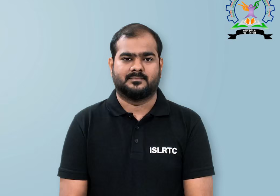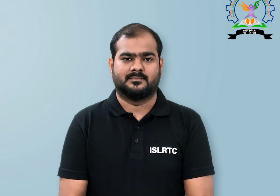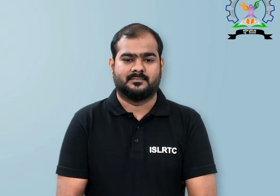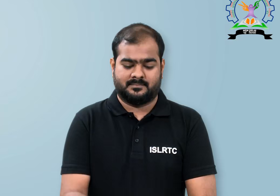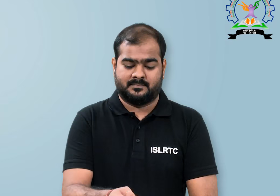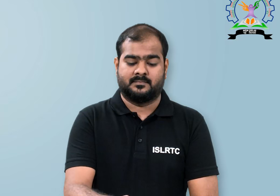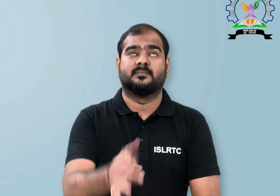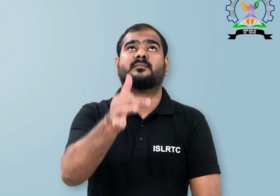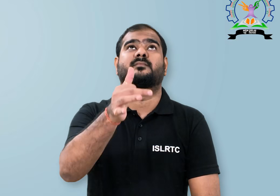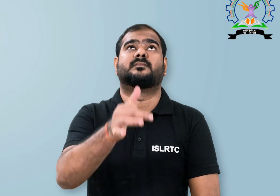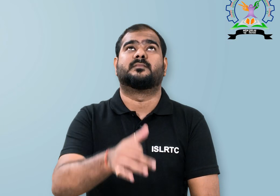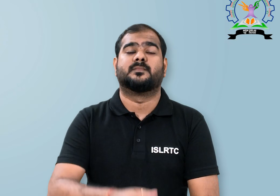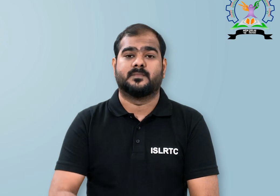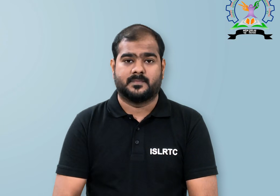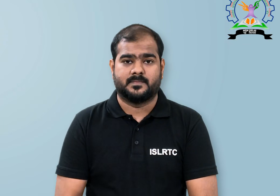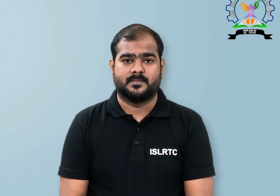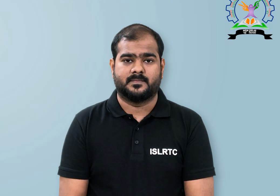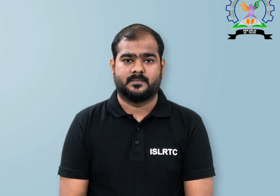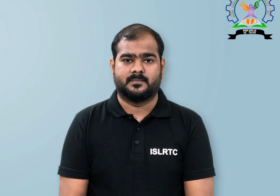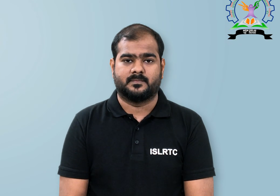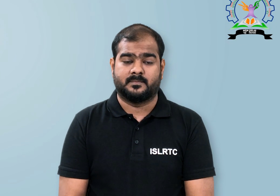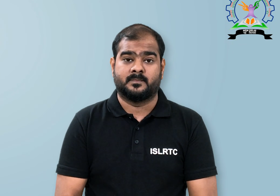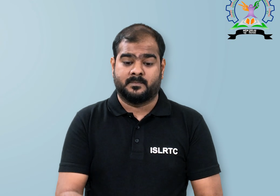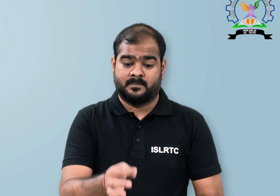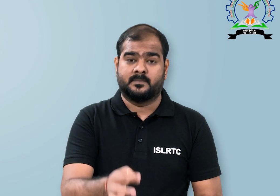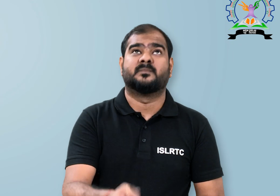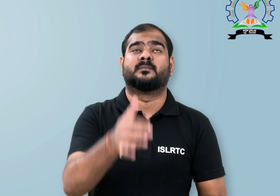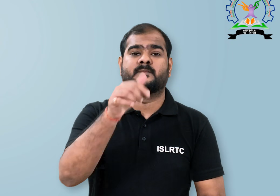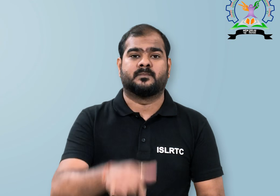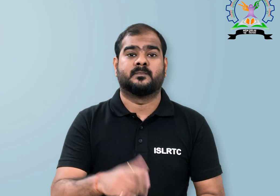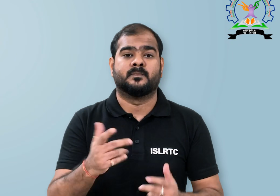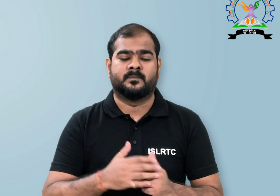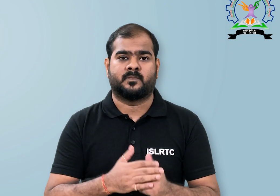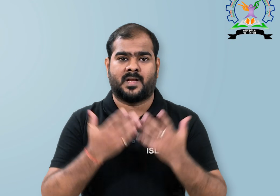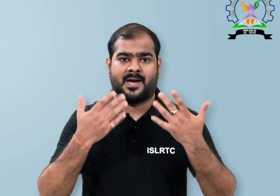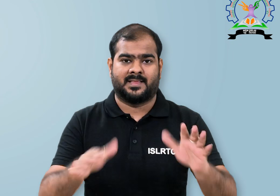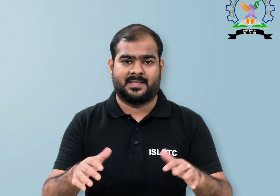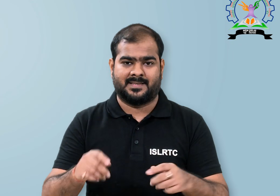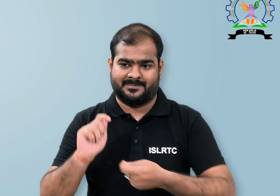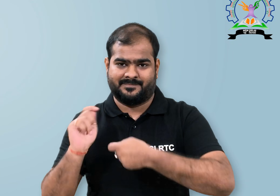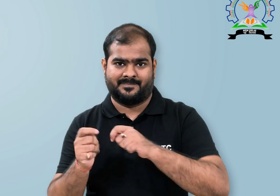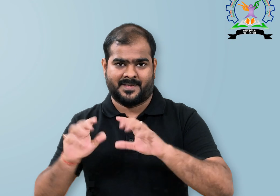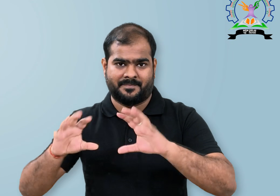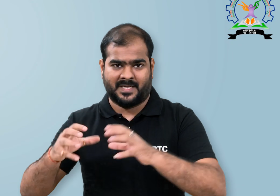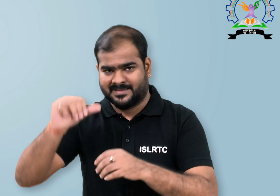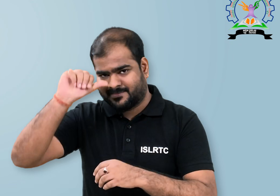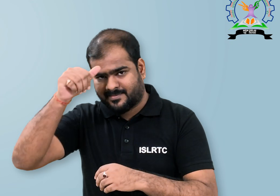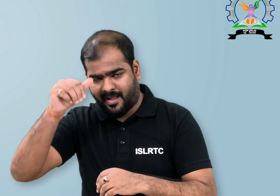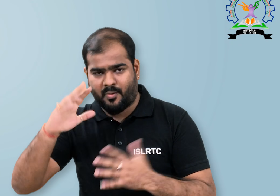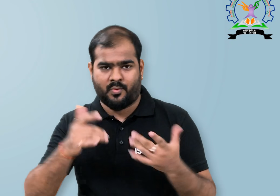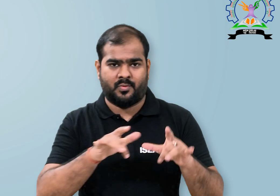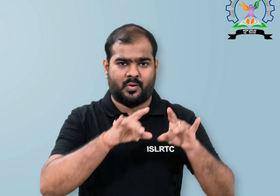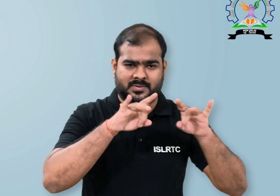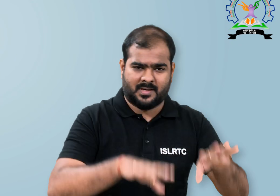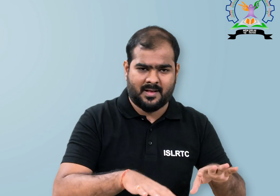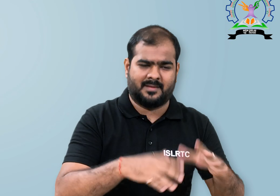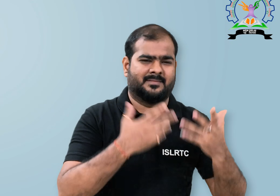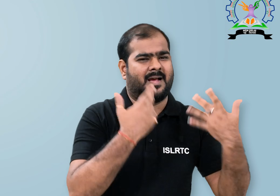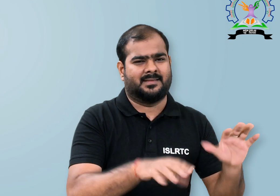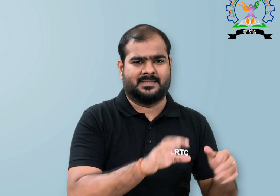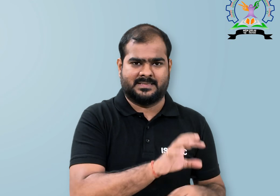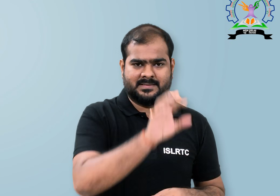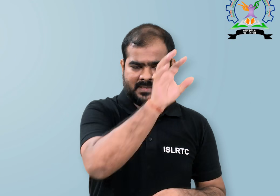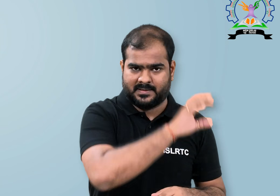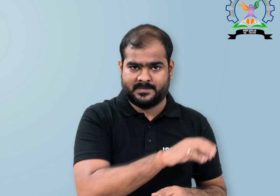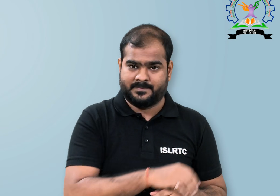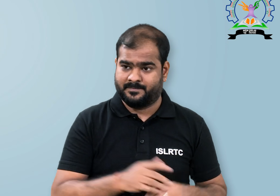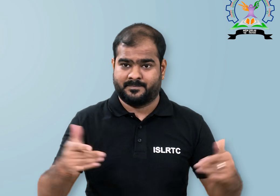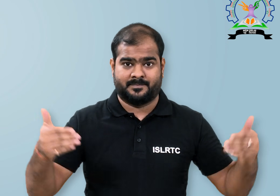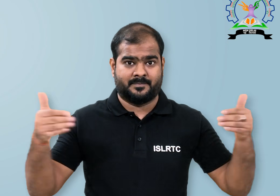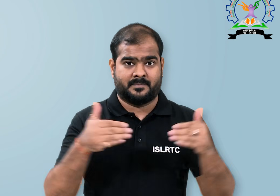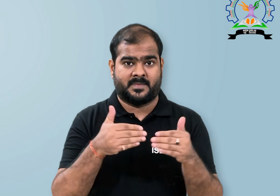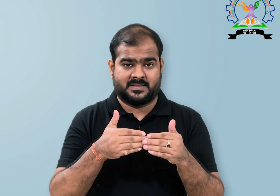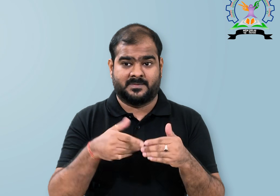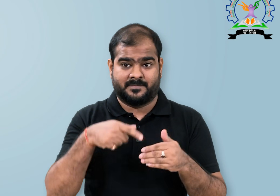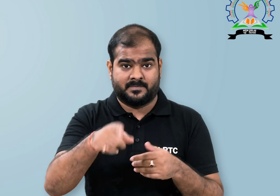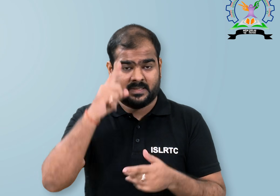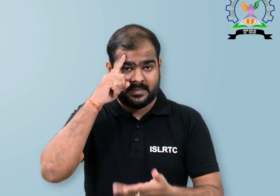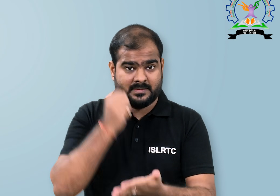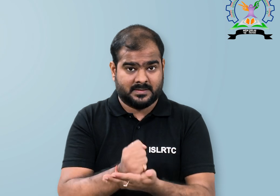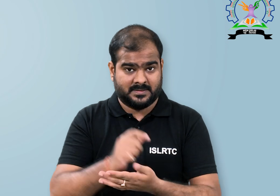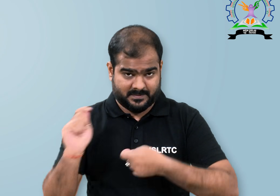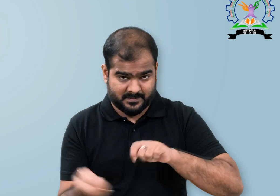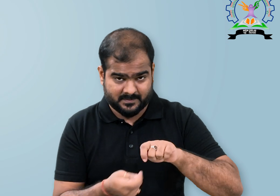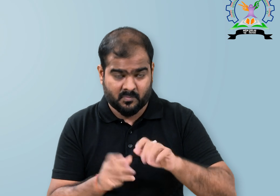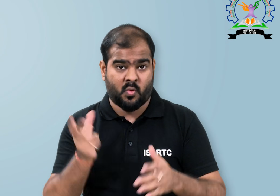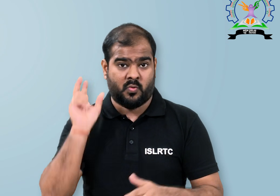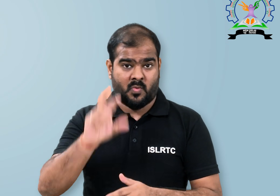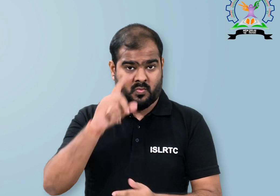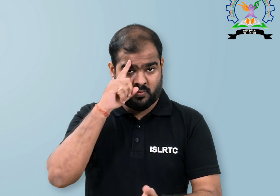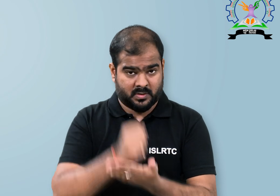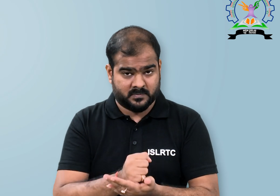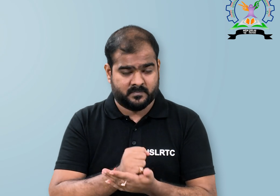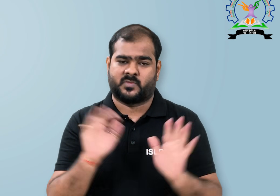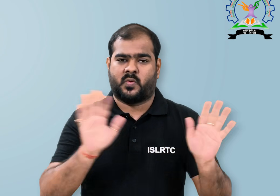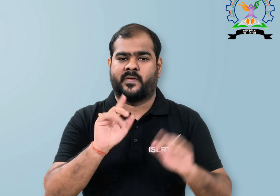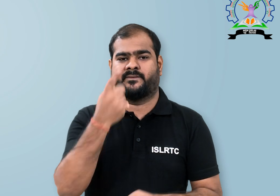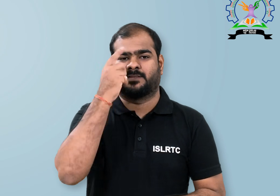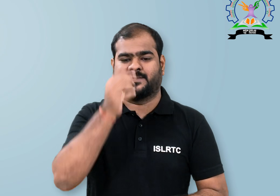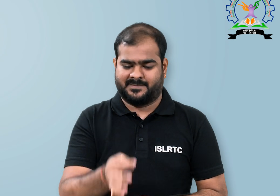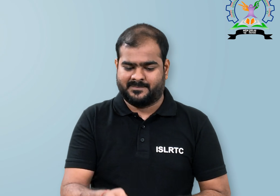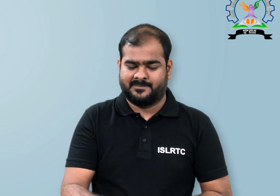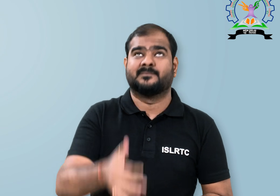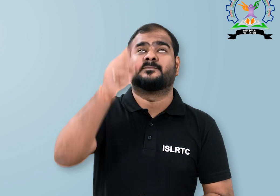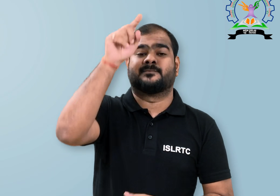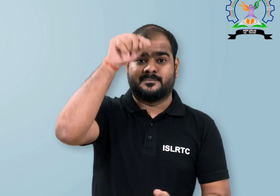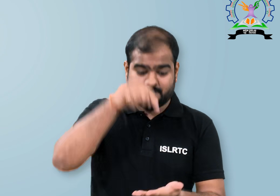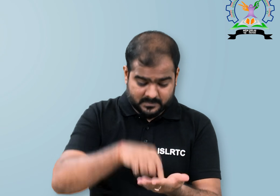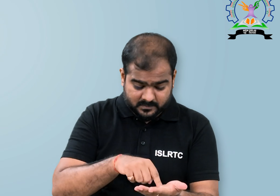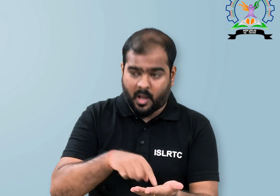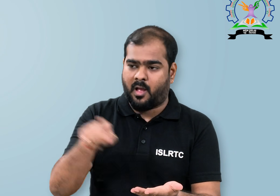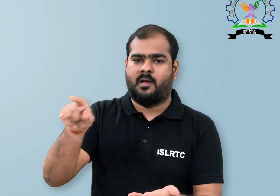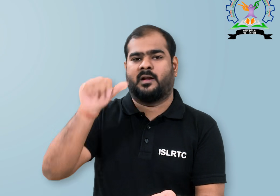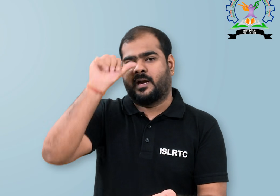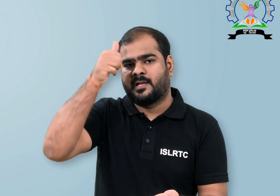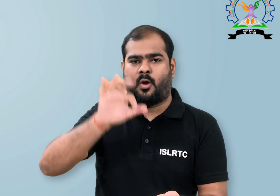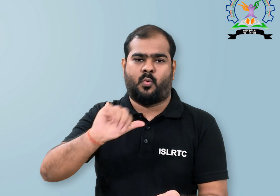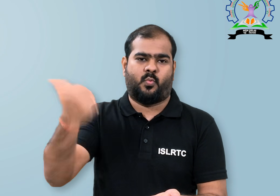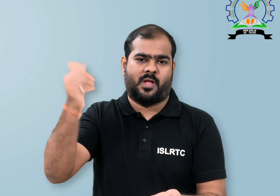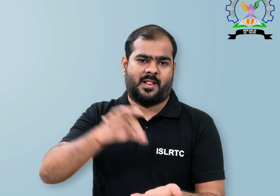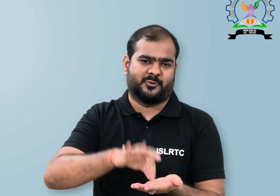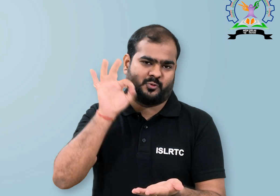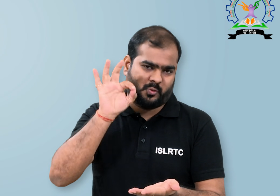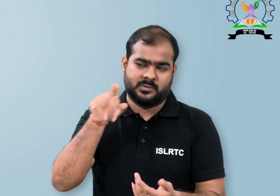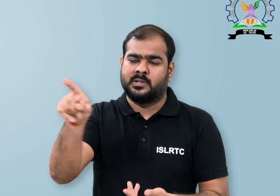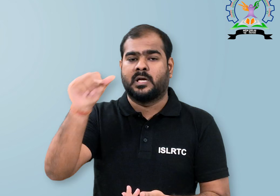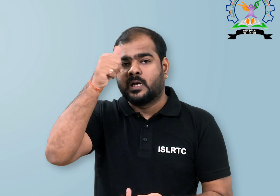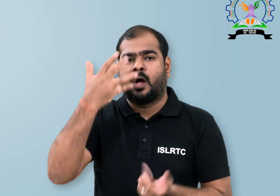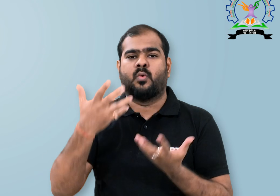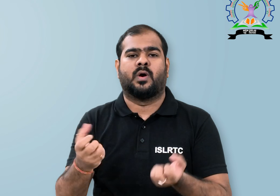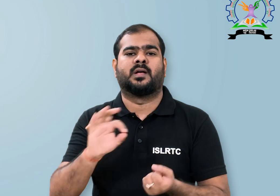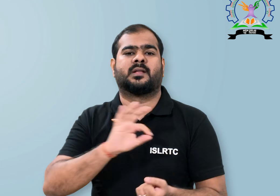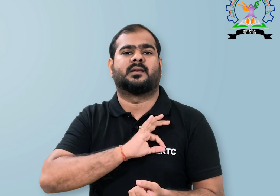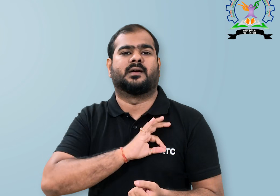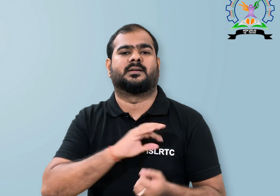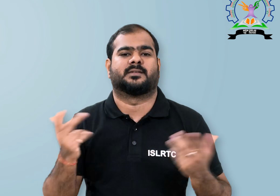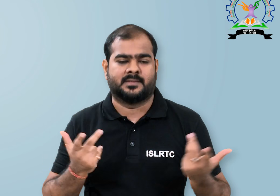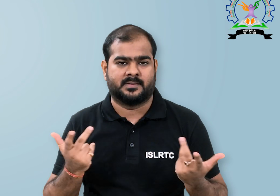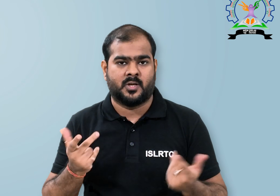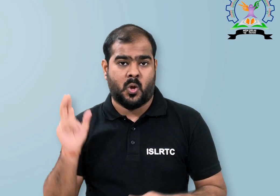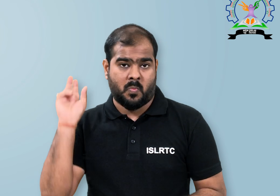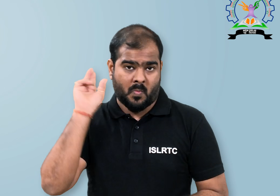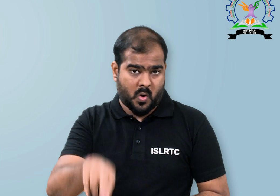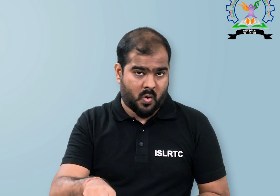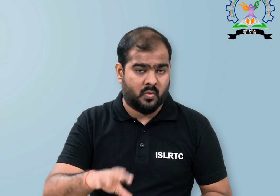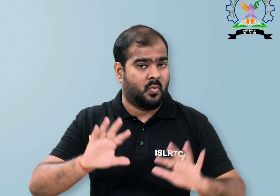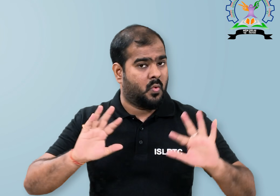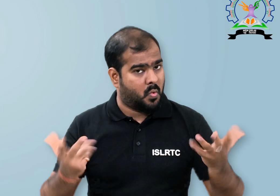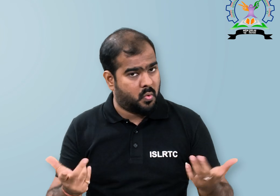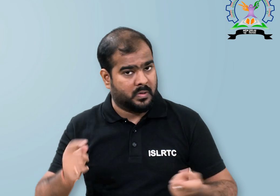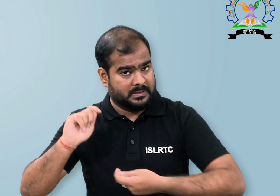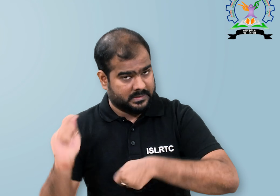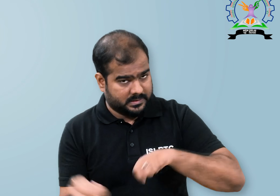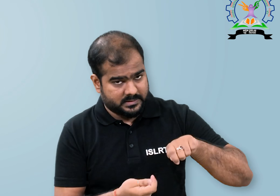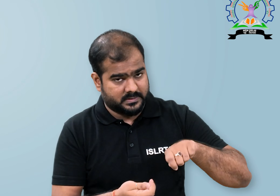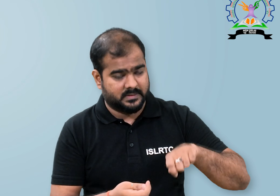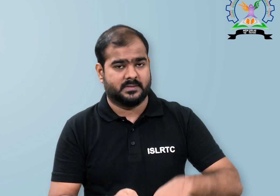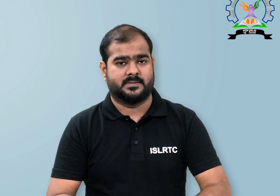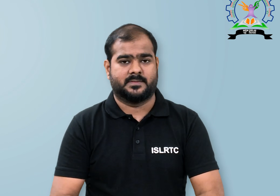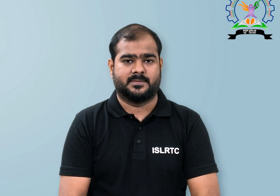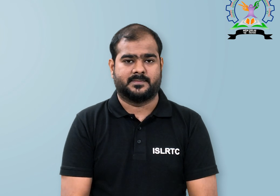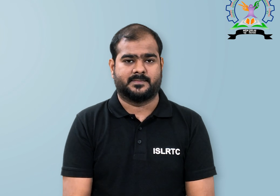Toss A toss is the flipping of a coin to determine which captain will have the right to choose whether their team will bat or field at the start of a match.